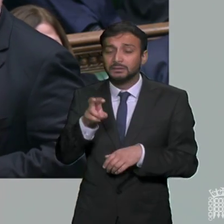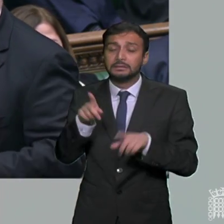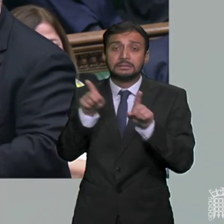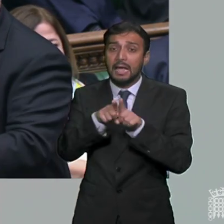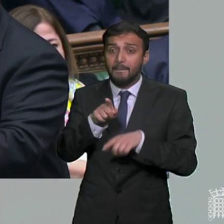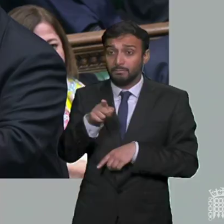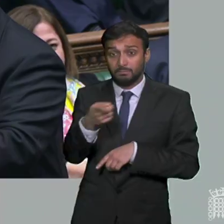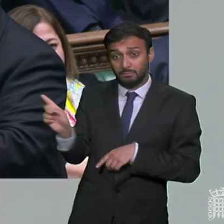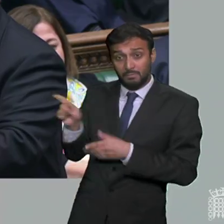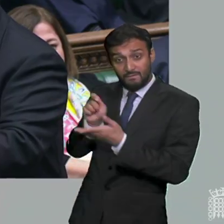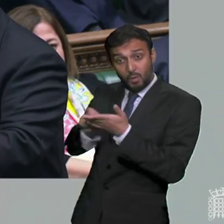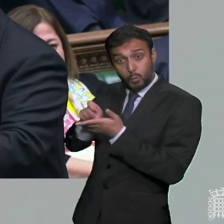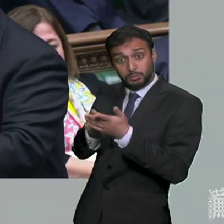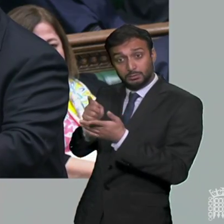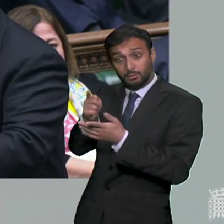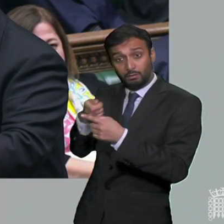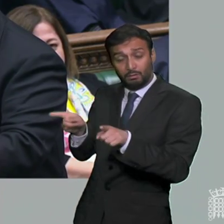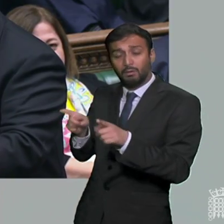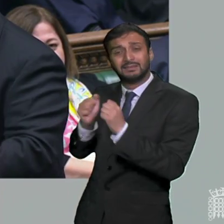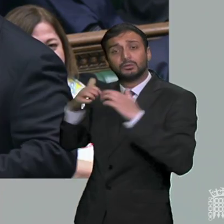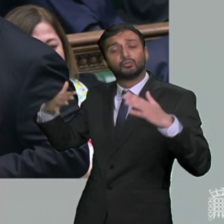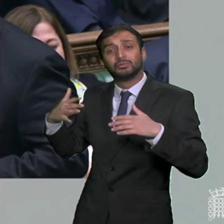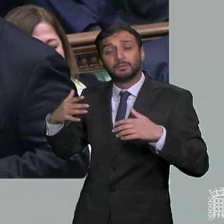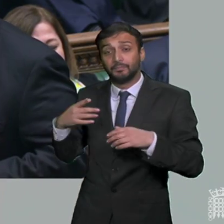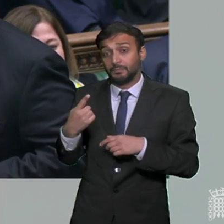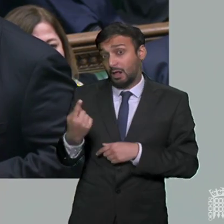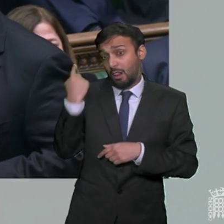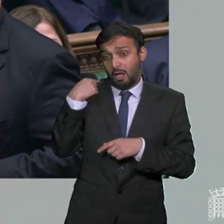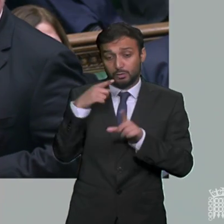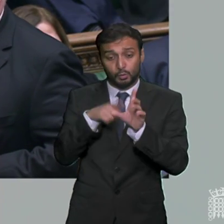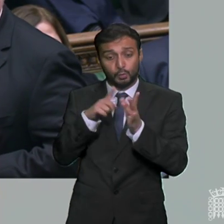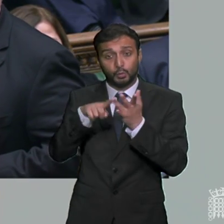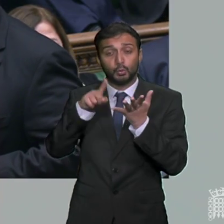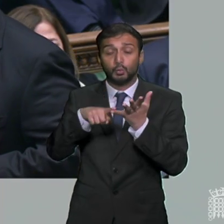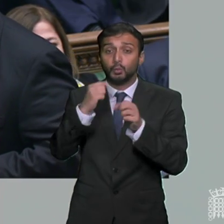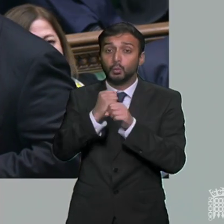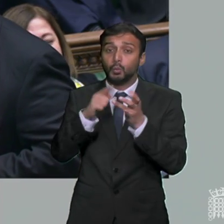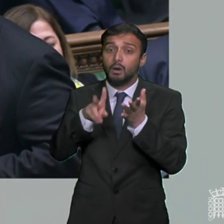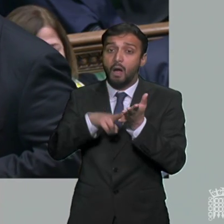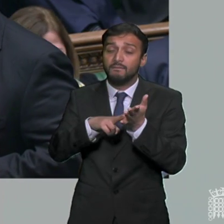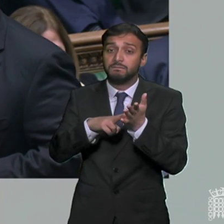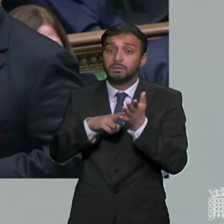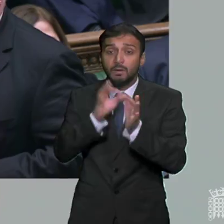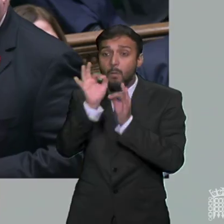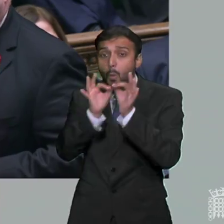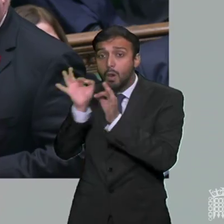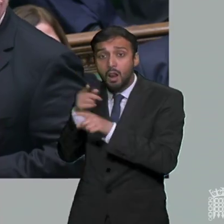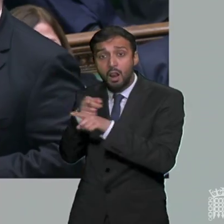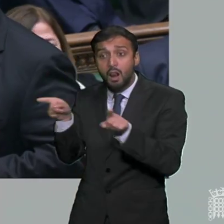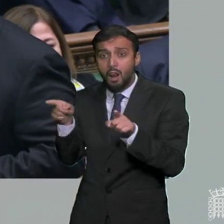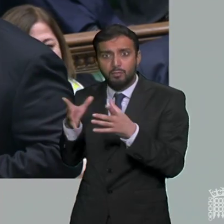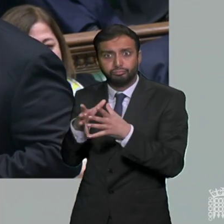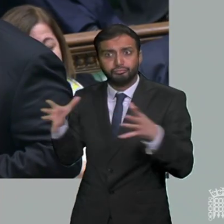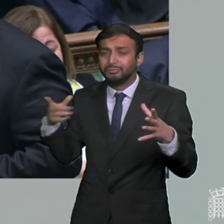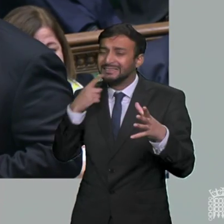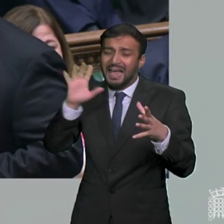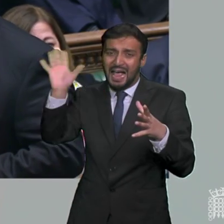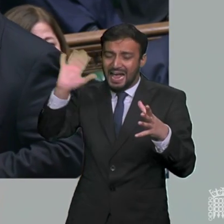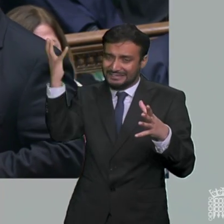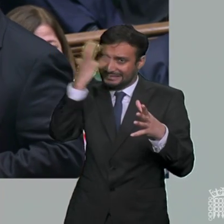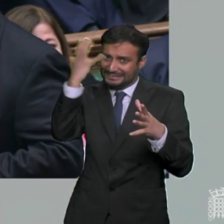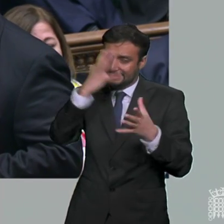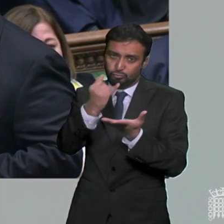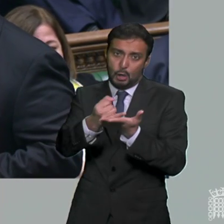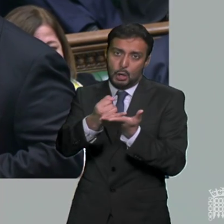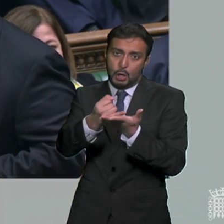The latest YouGov poll showed that a record 56% now believe it was wrong to leave the European Union, and the figure is 71% in Scotland.